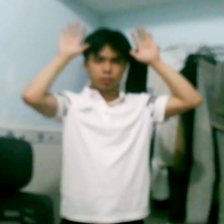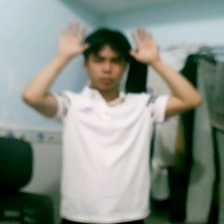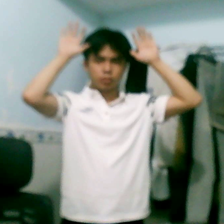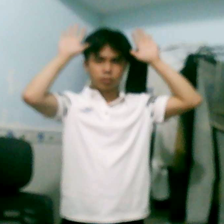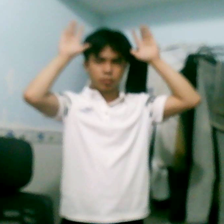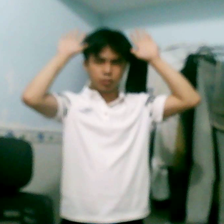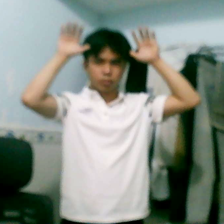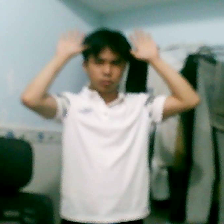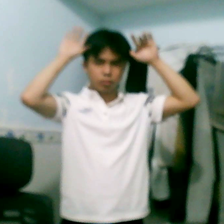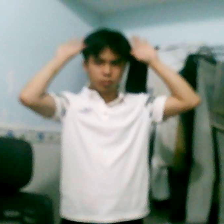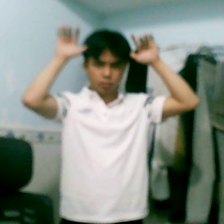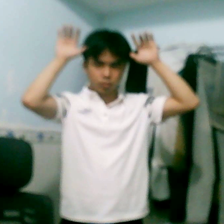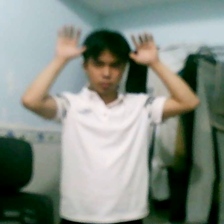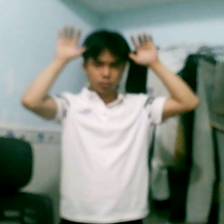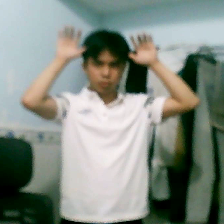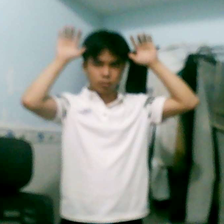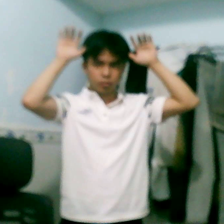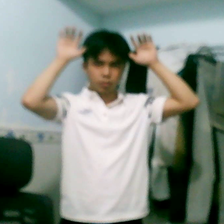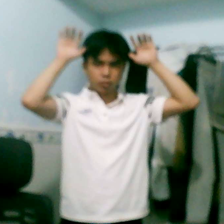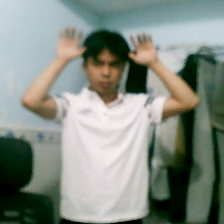cho